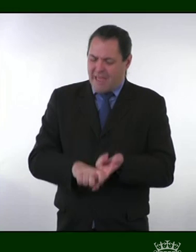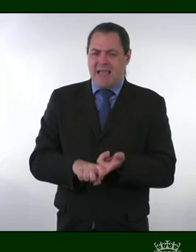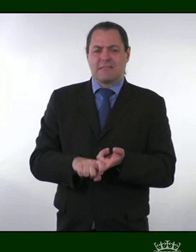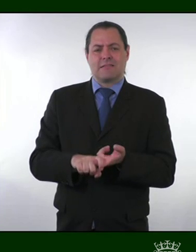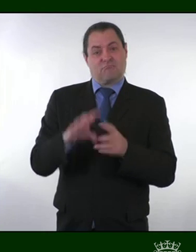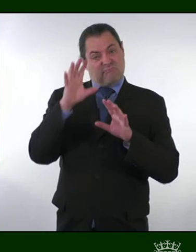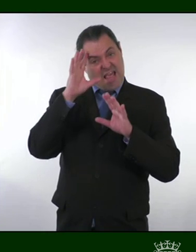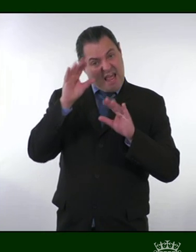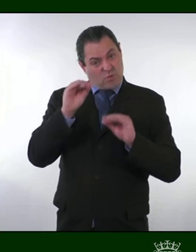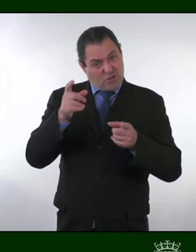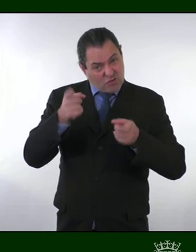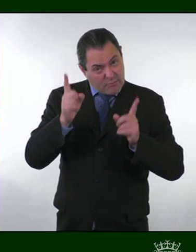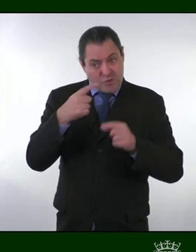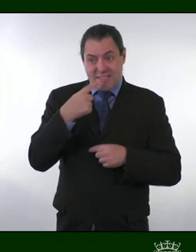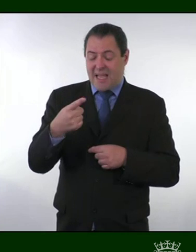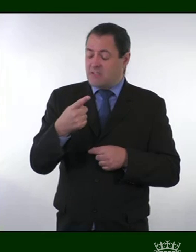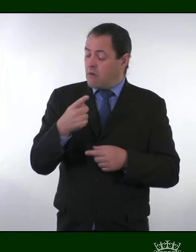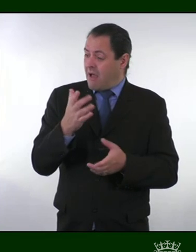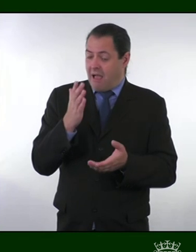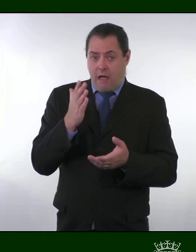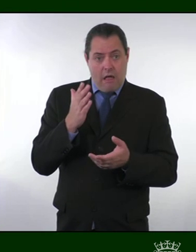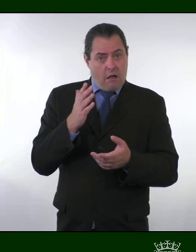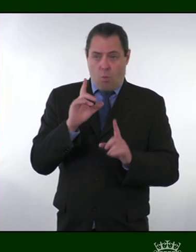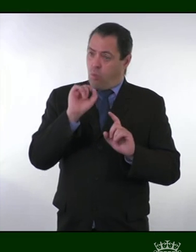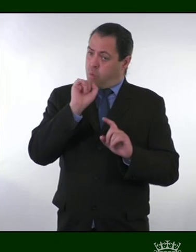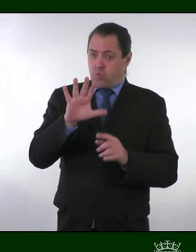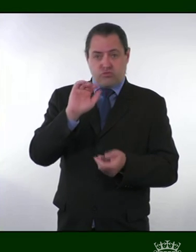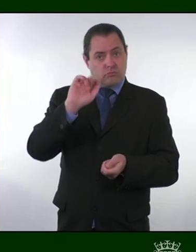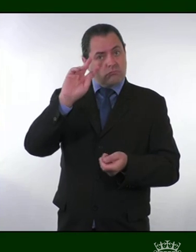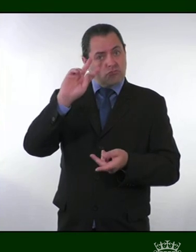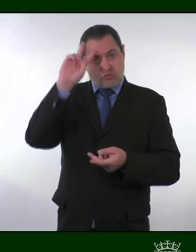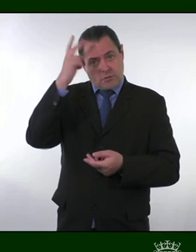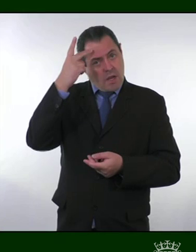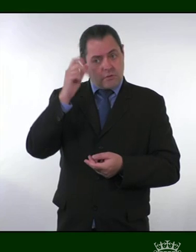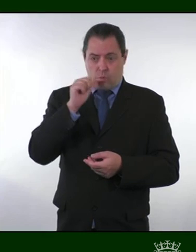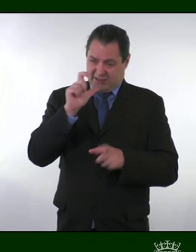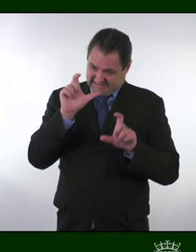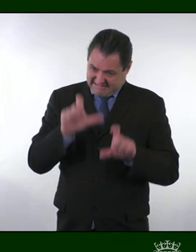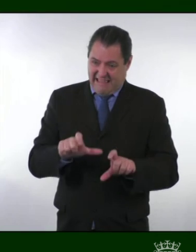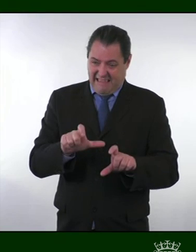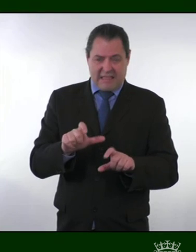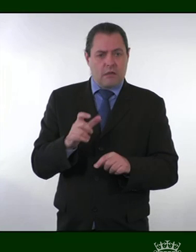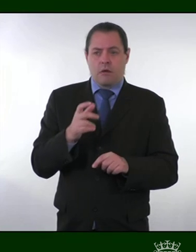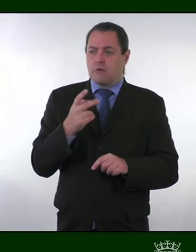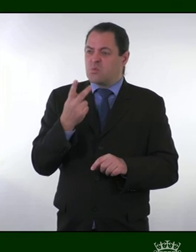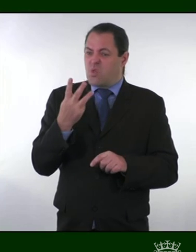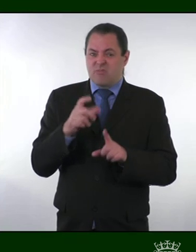The Education Secretary said there would “absolutely” not be a U-turn; a few days later—a U-turn.